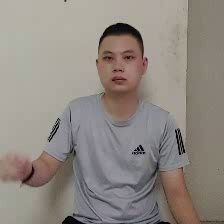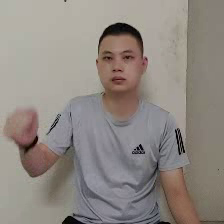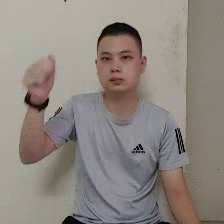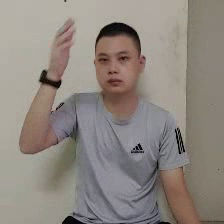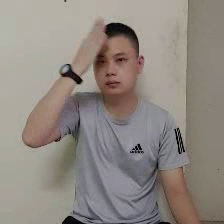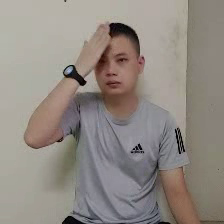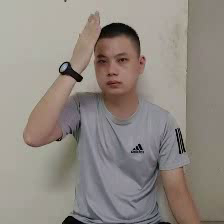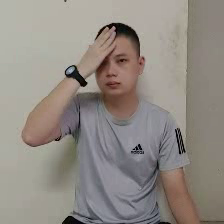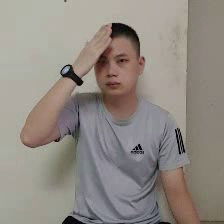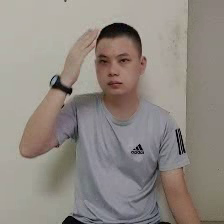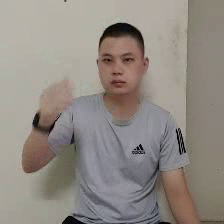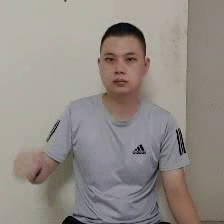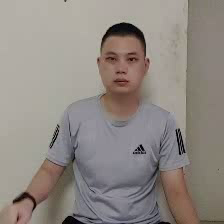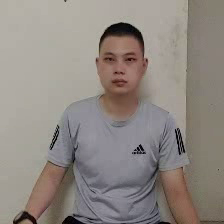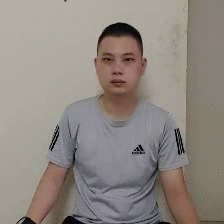Biết